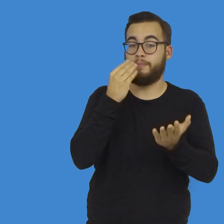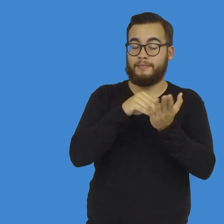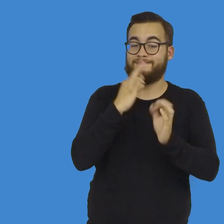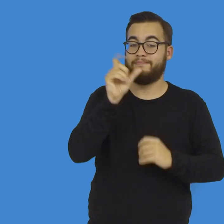vez